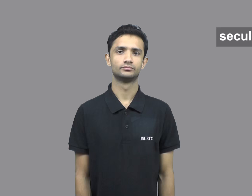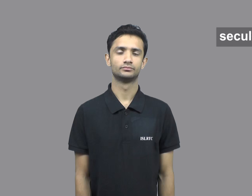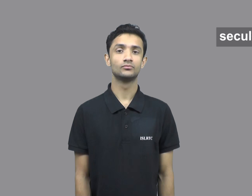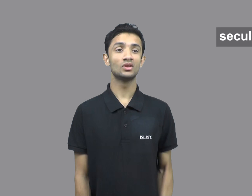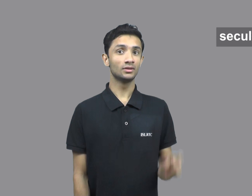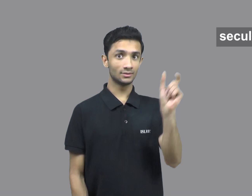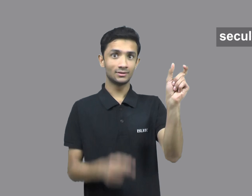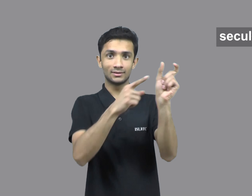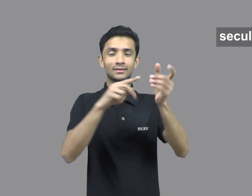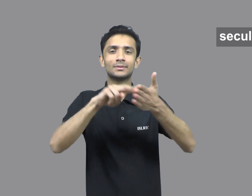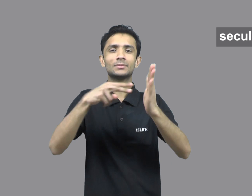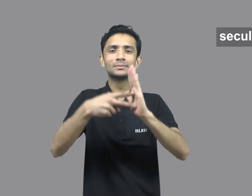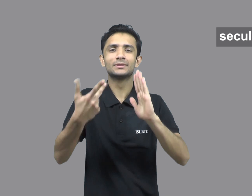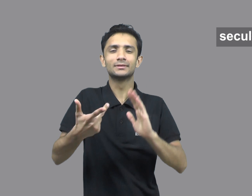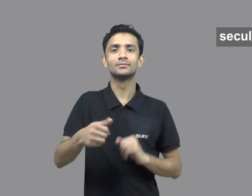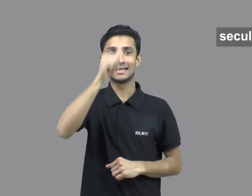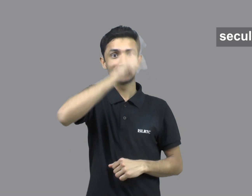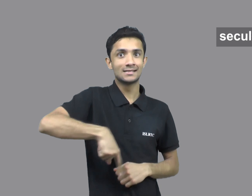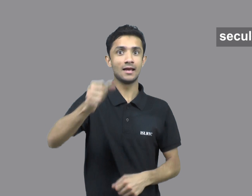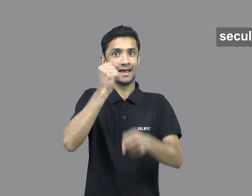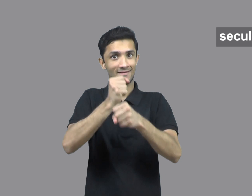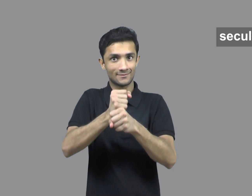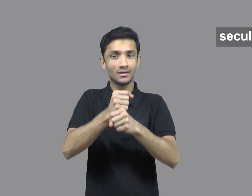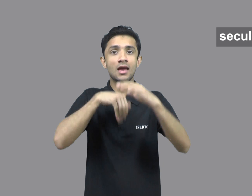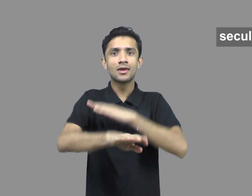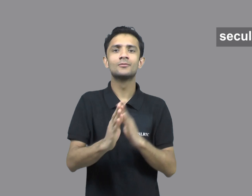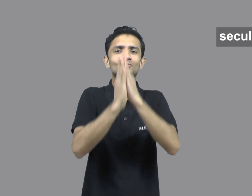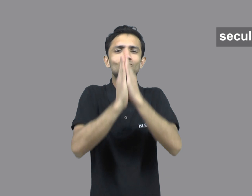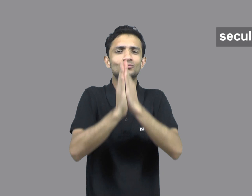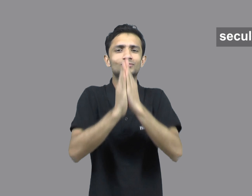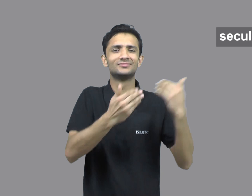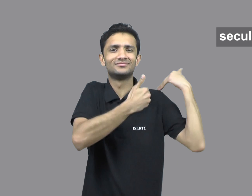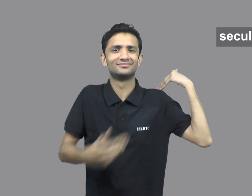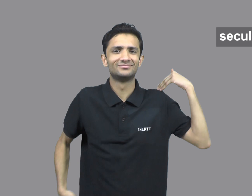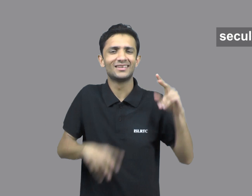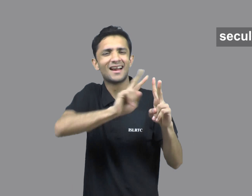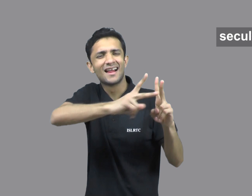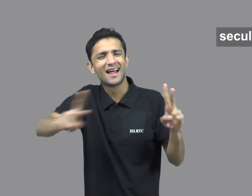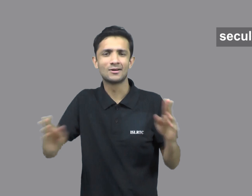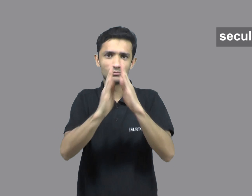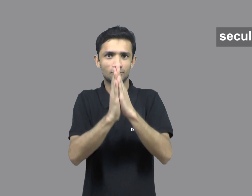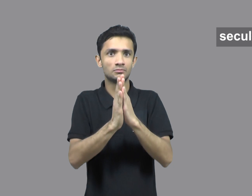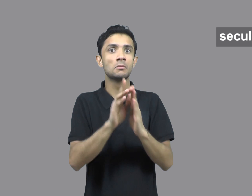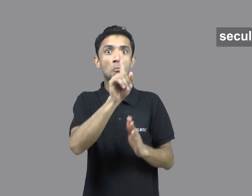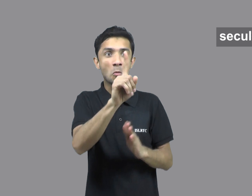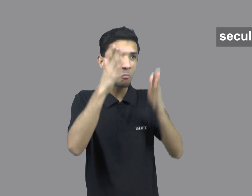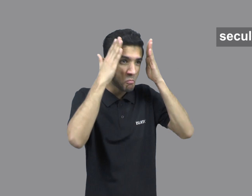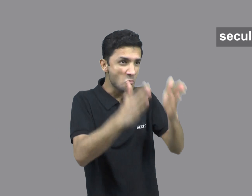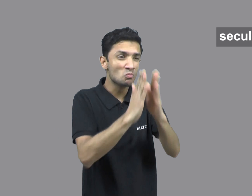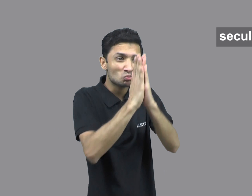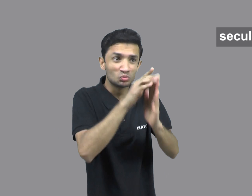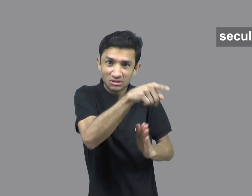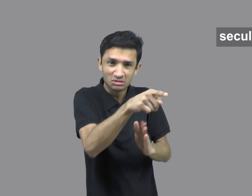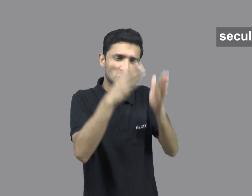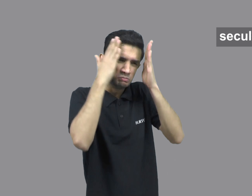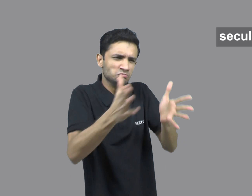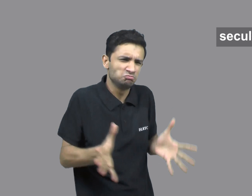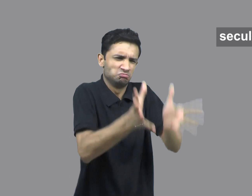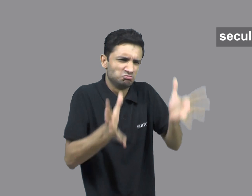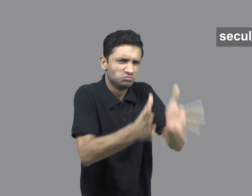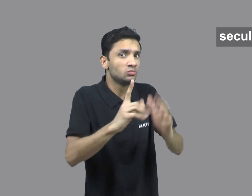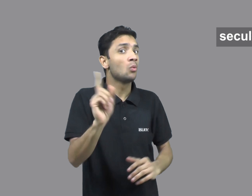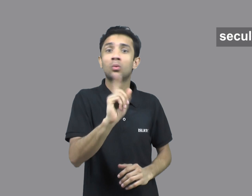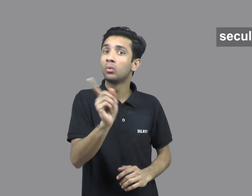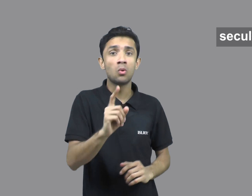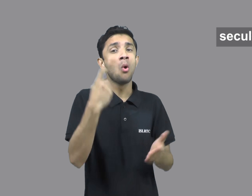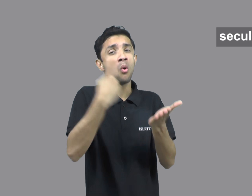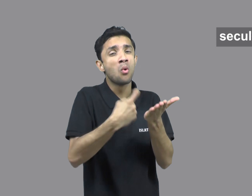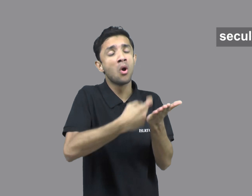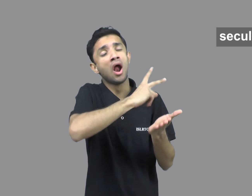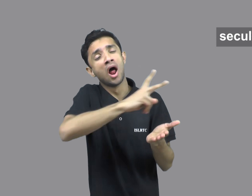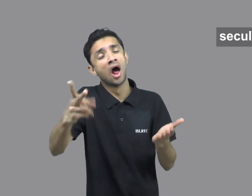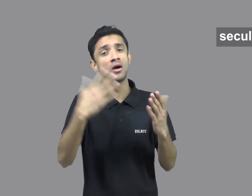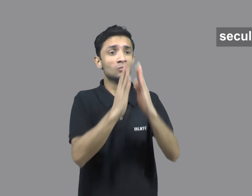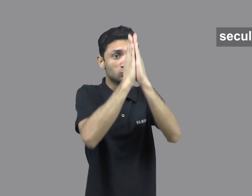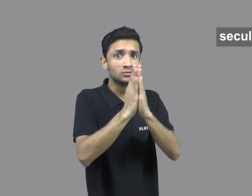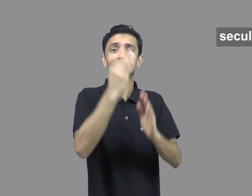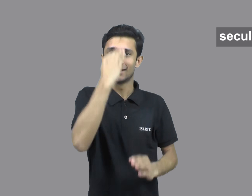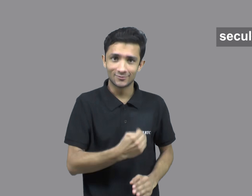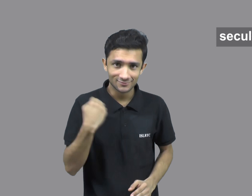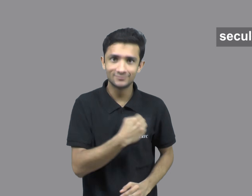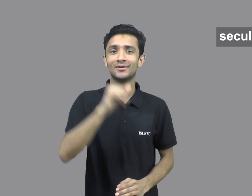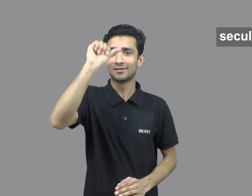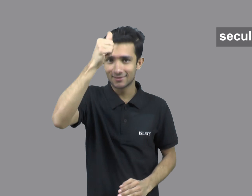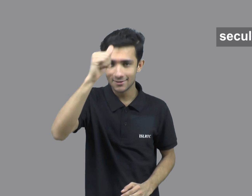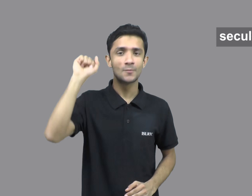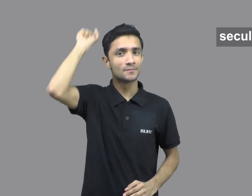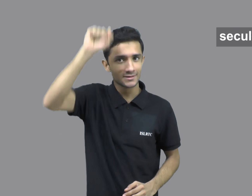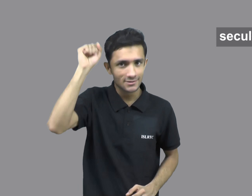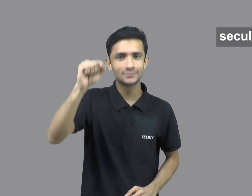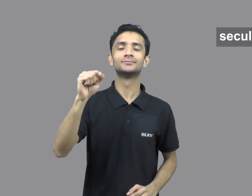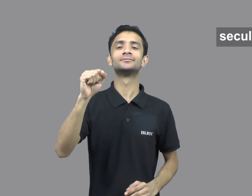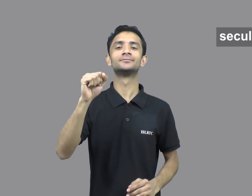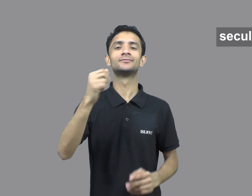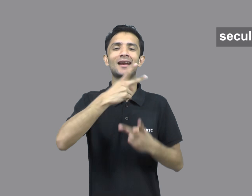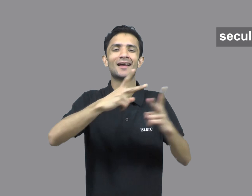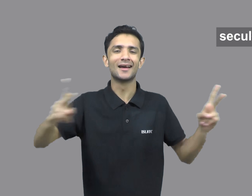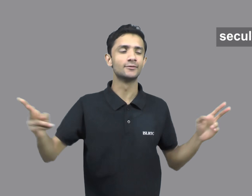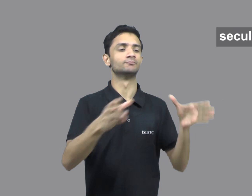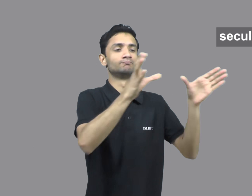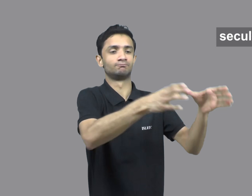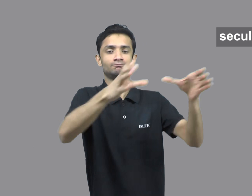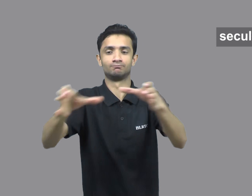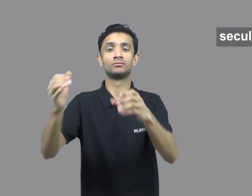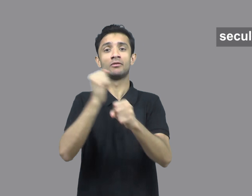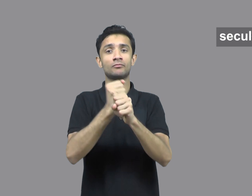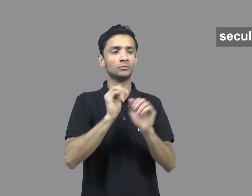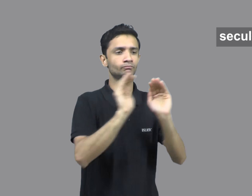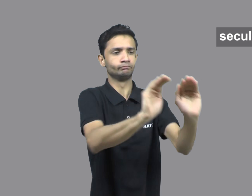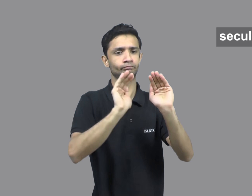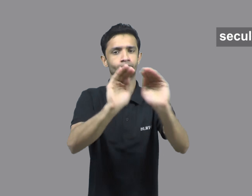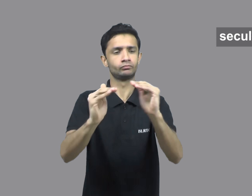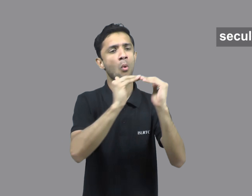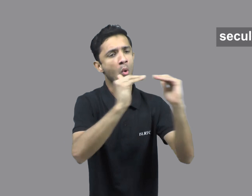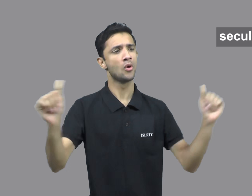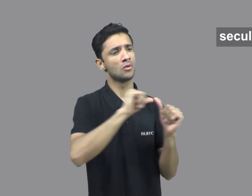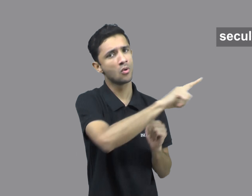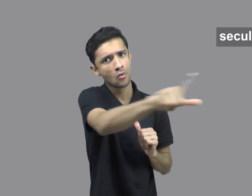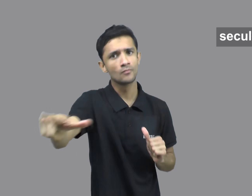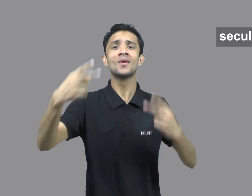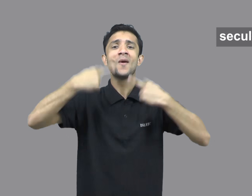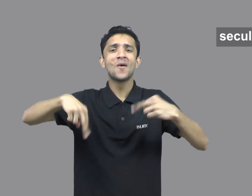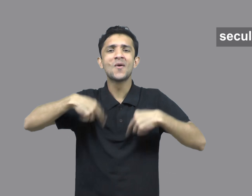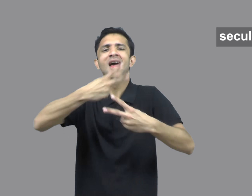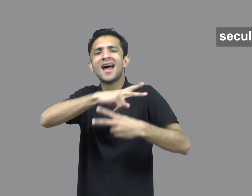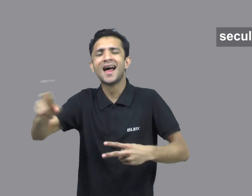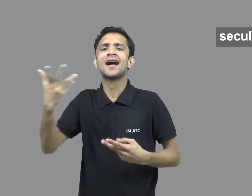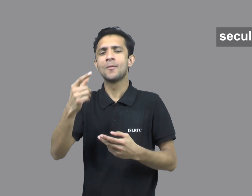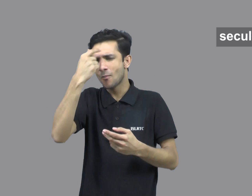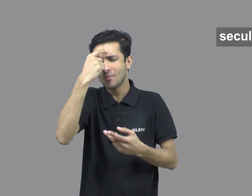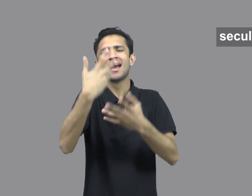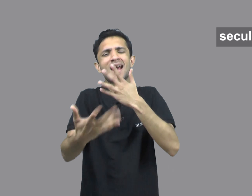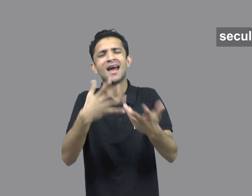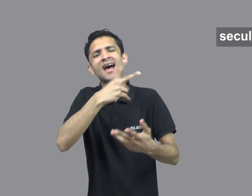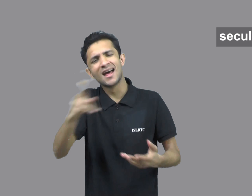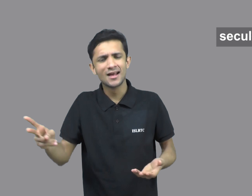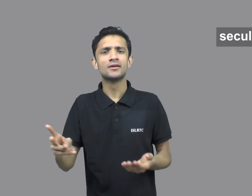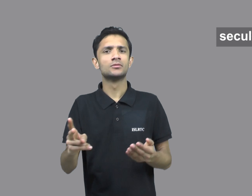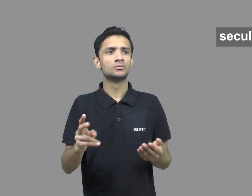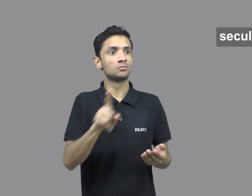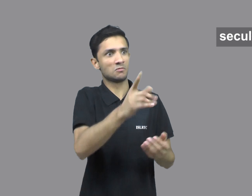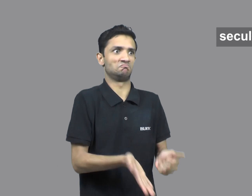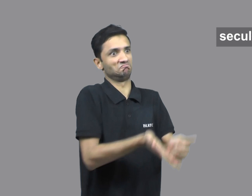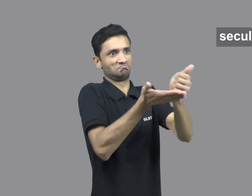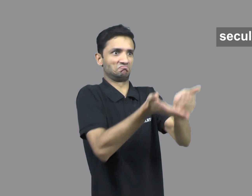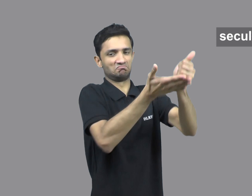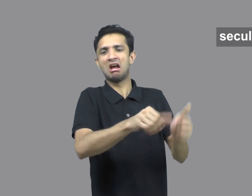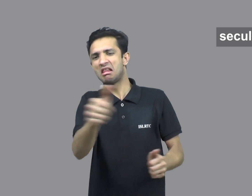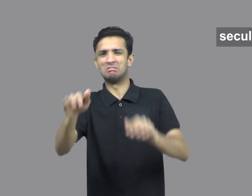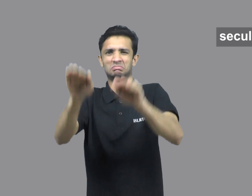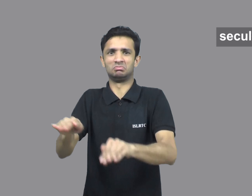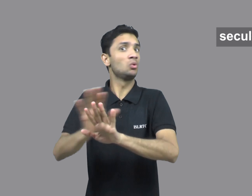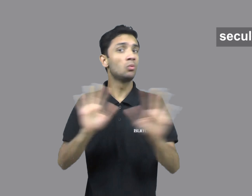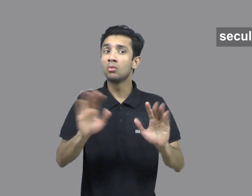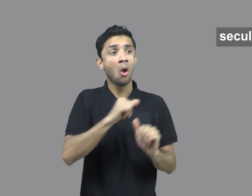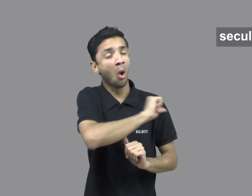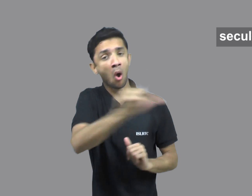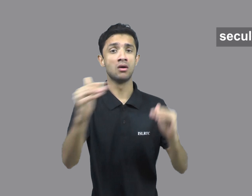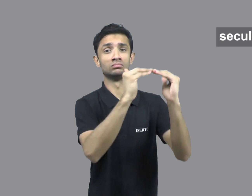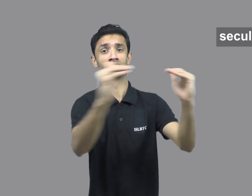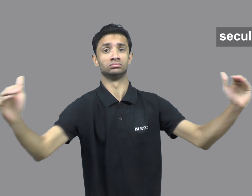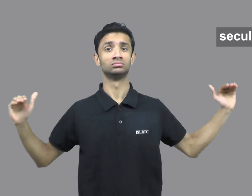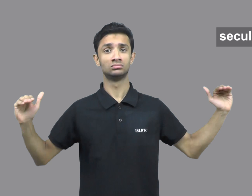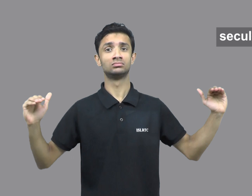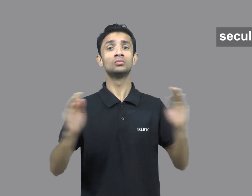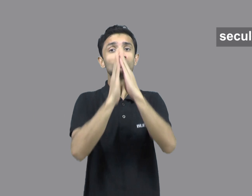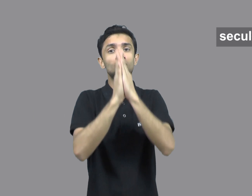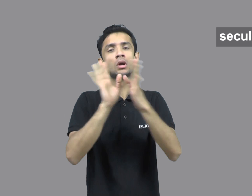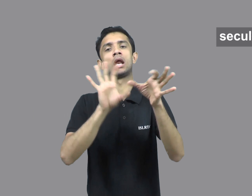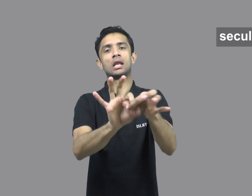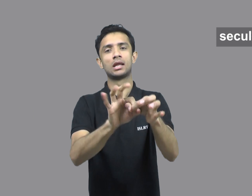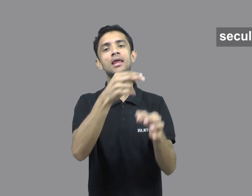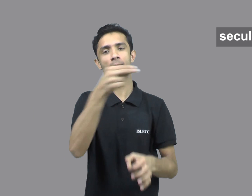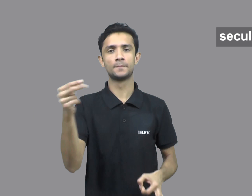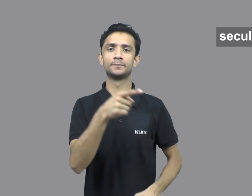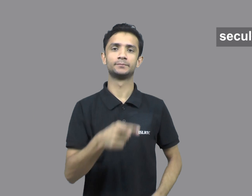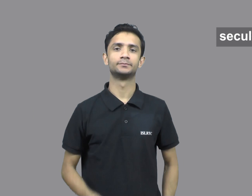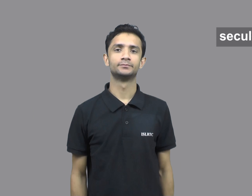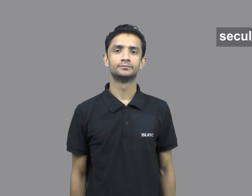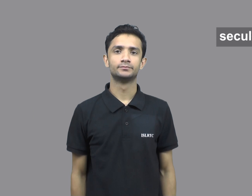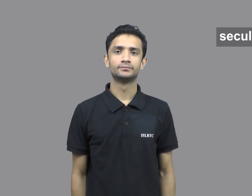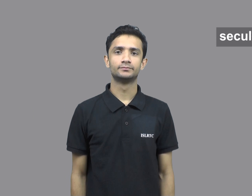Secularism